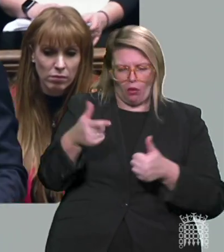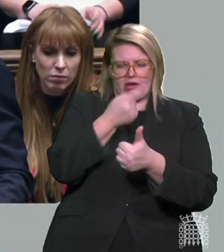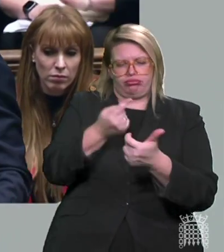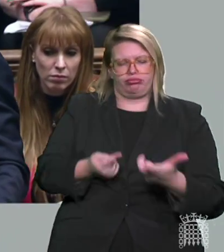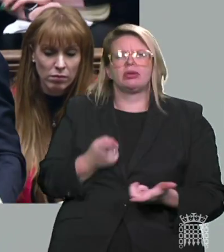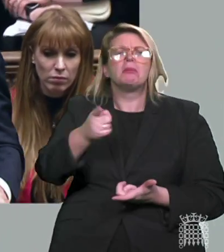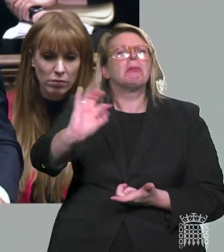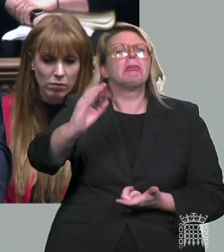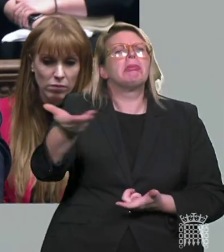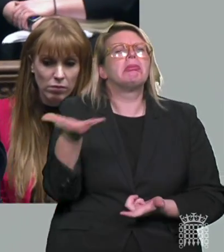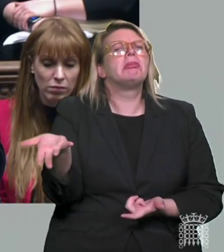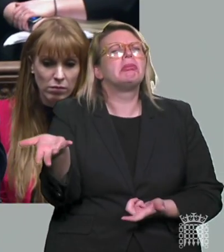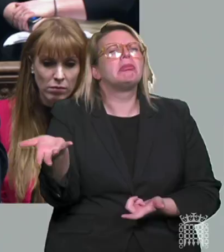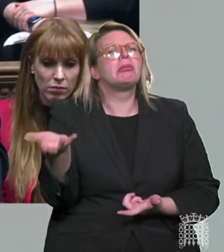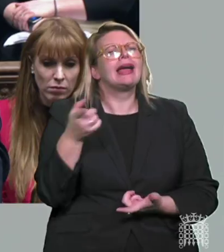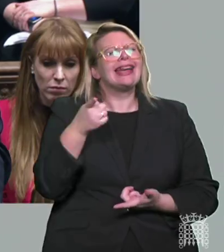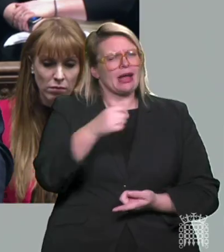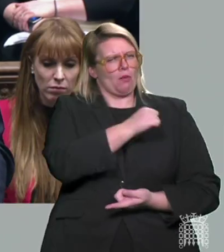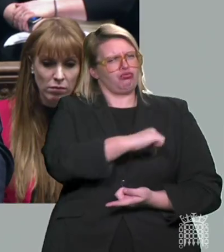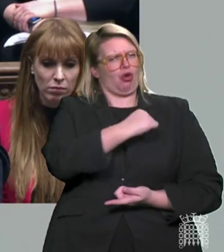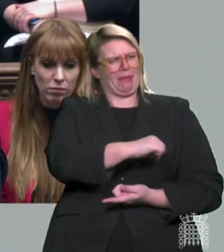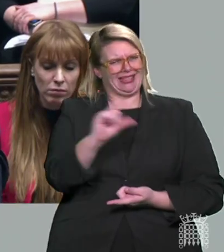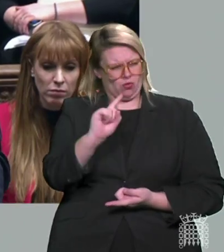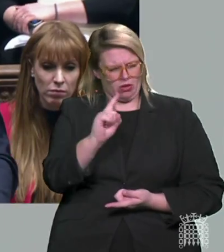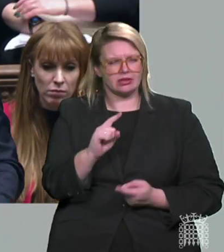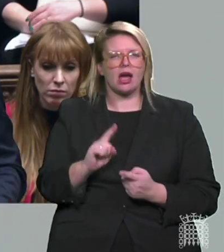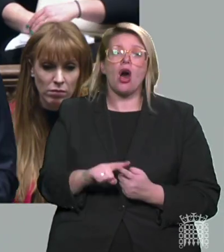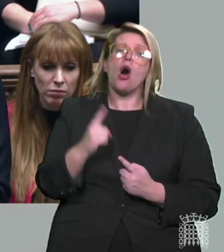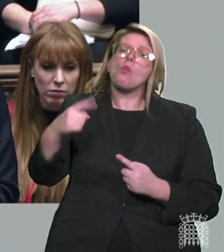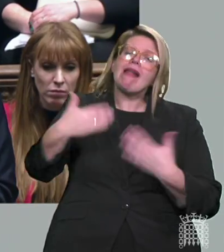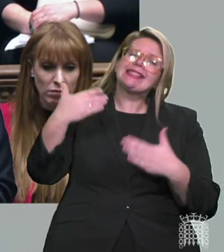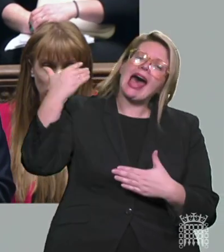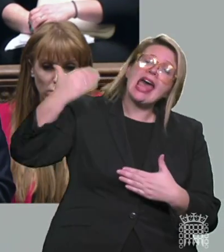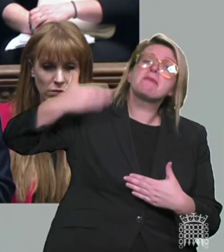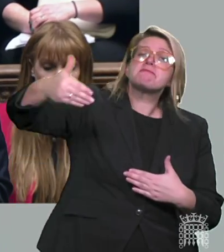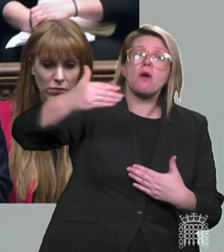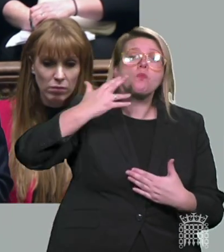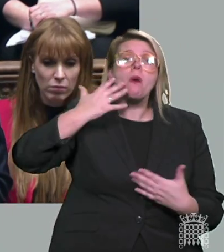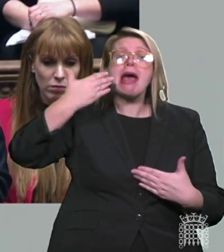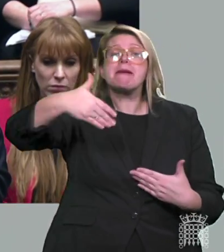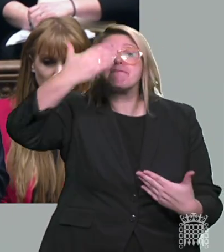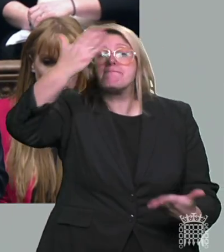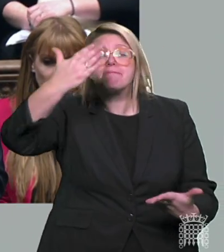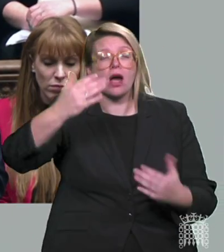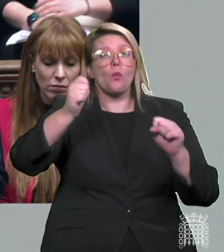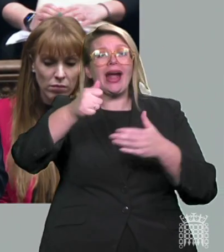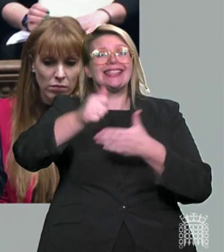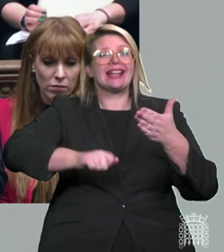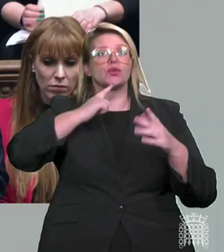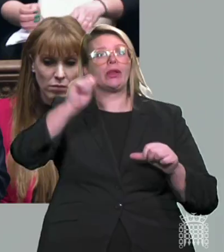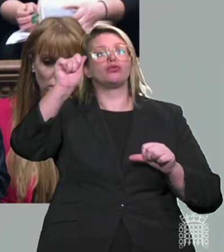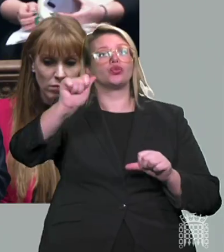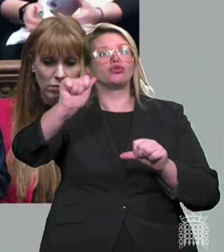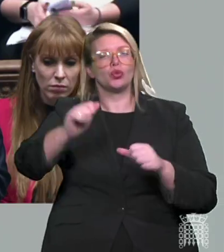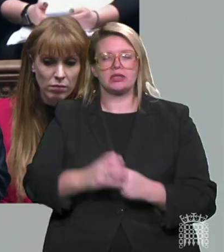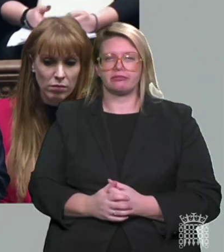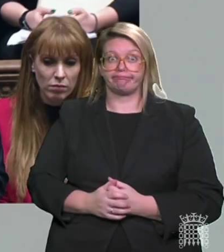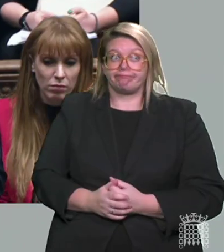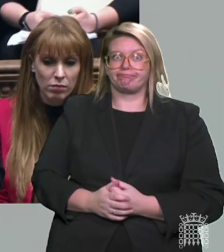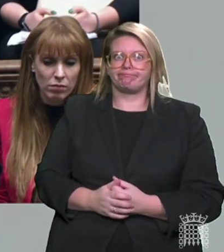No, he is promising that one day, although he cannot say when, the Government’s record high waiting lists will stop growing—and that’s it.